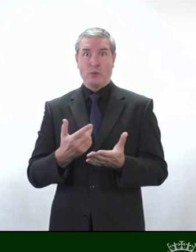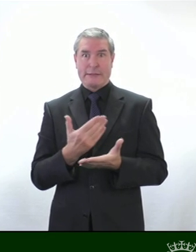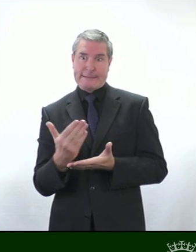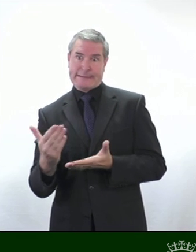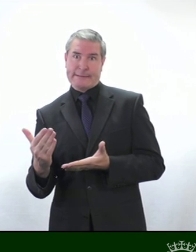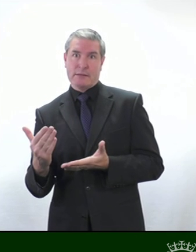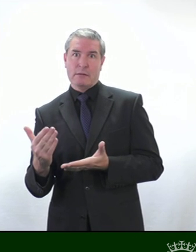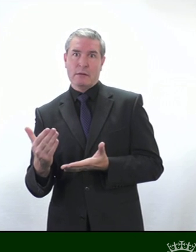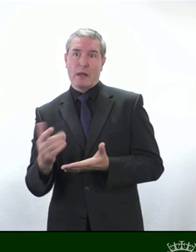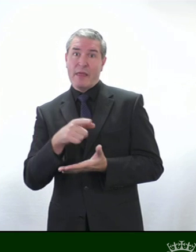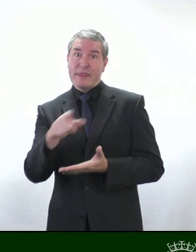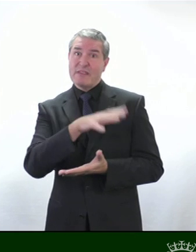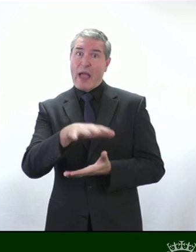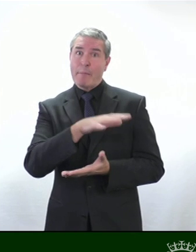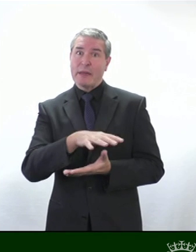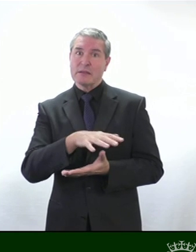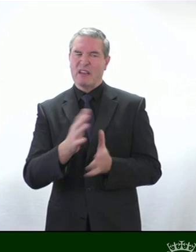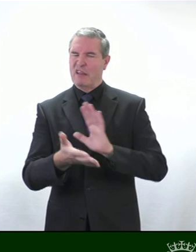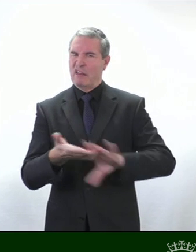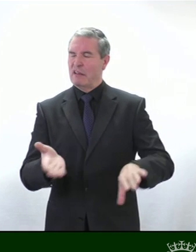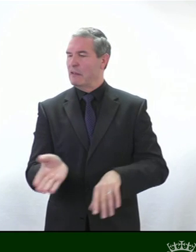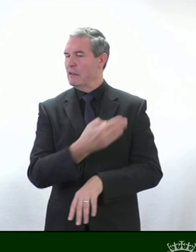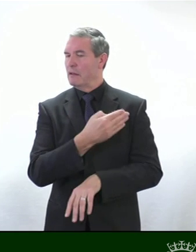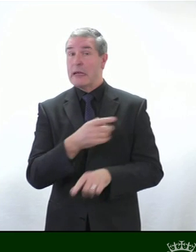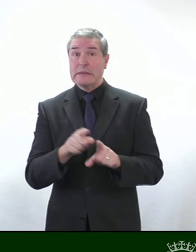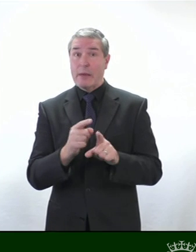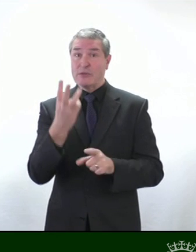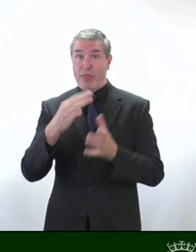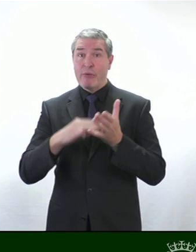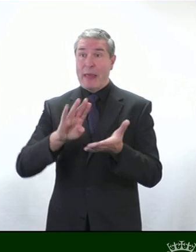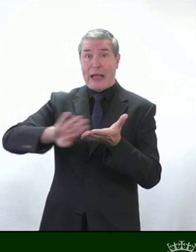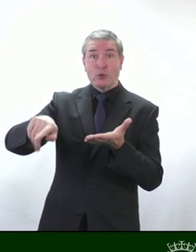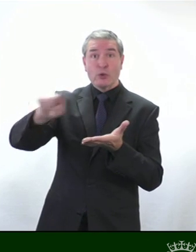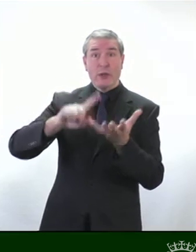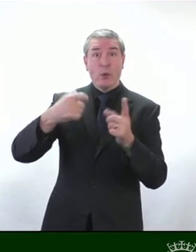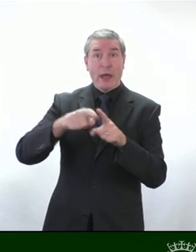Or is he going to throw these families to the wolves, too, just like the 3 million excluded?